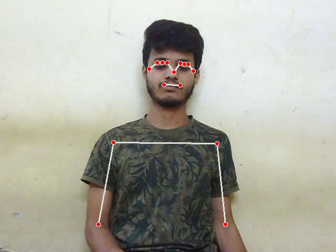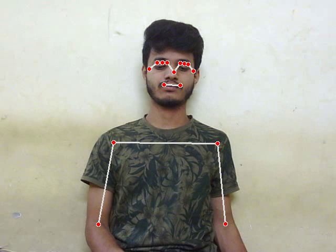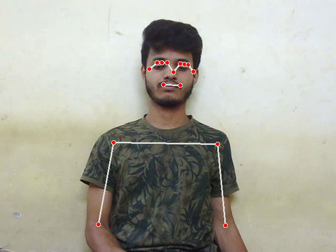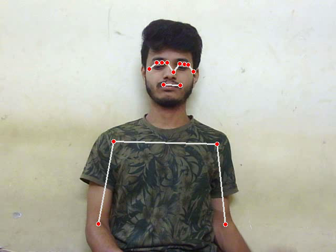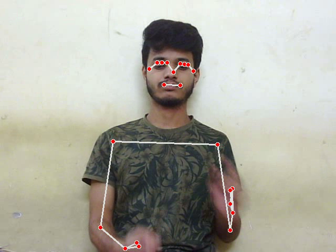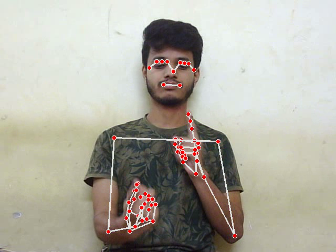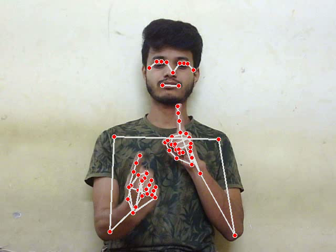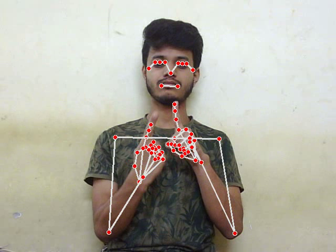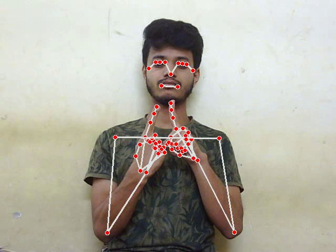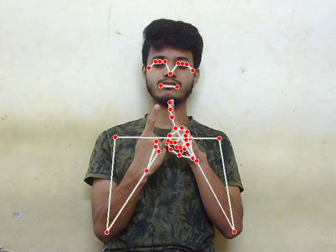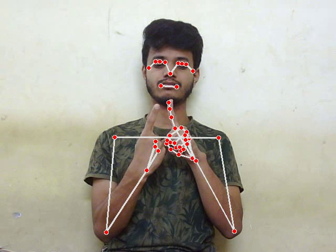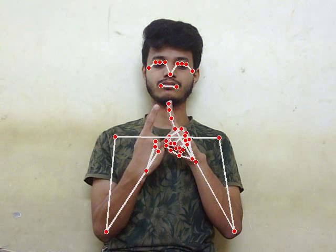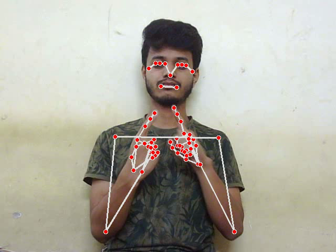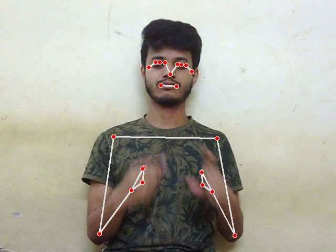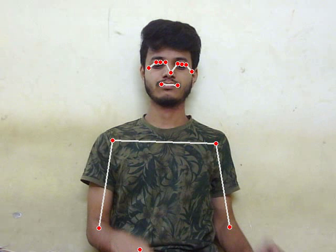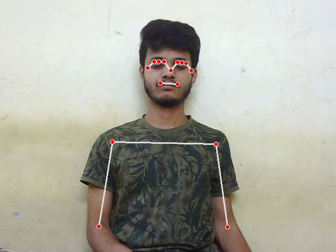meet